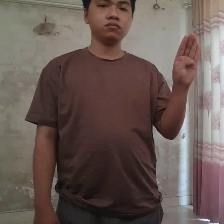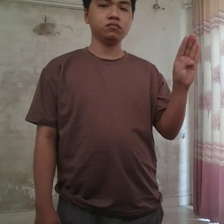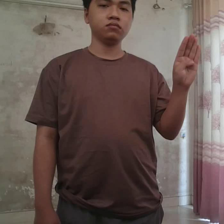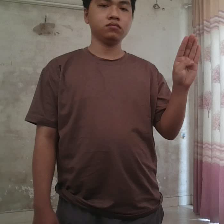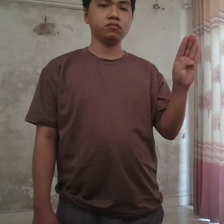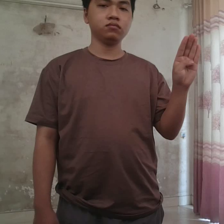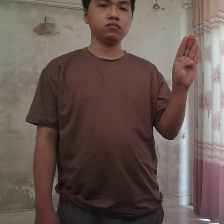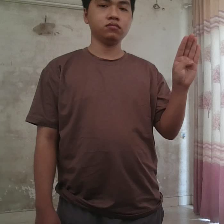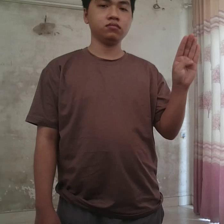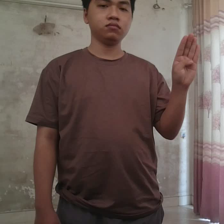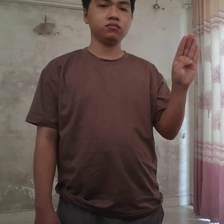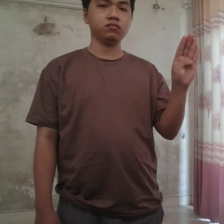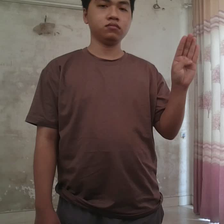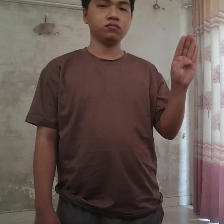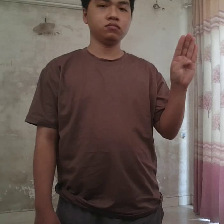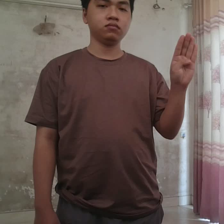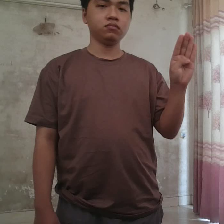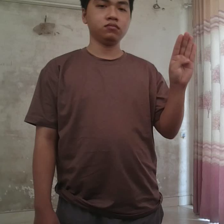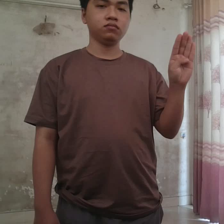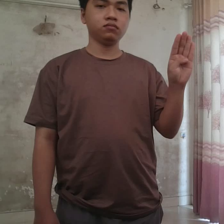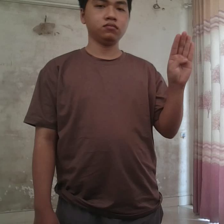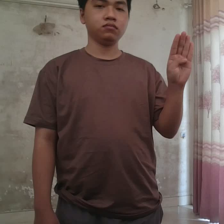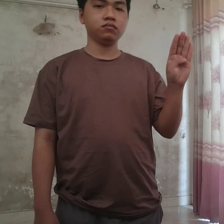b